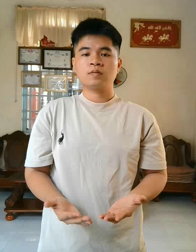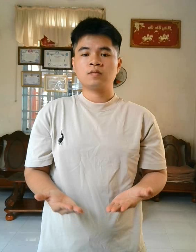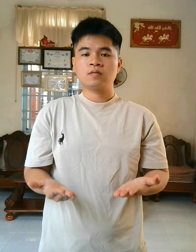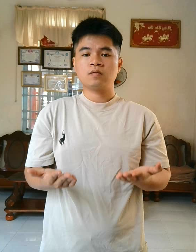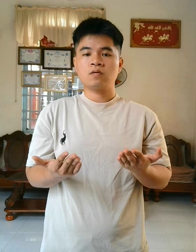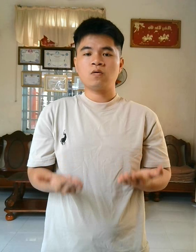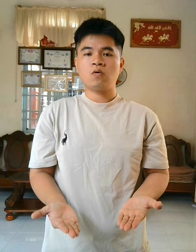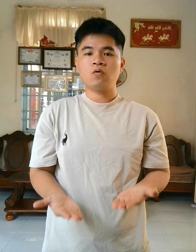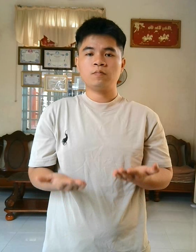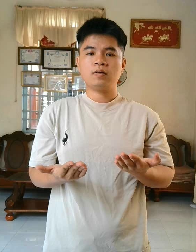hom nay